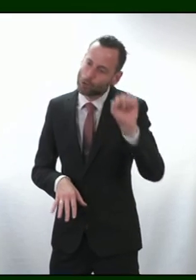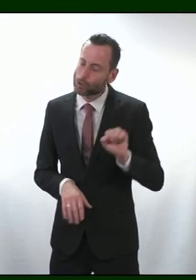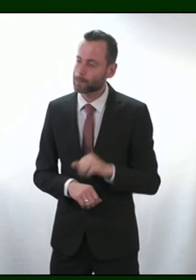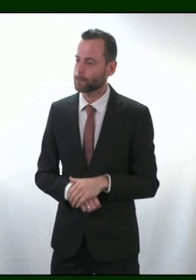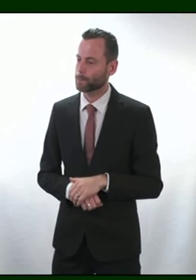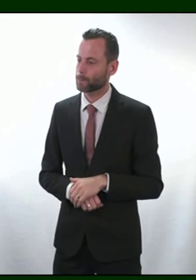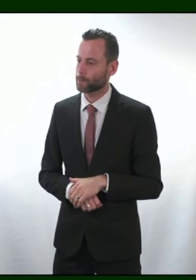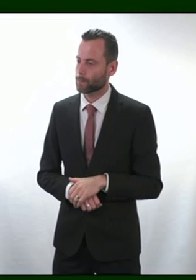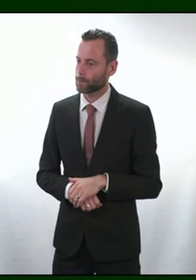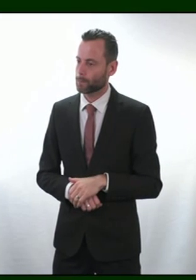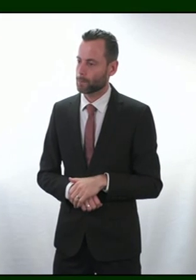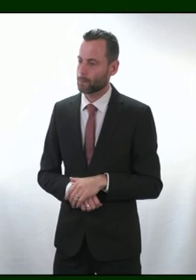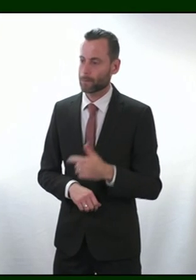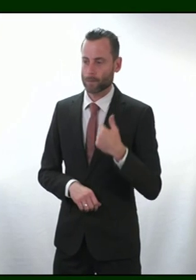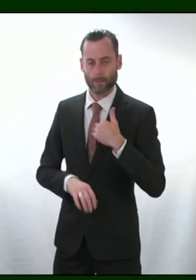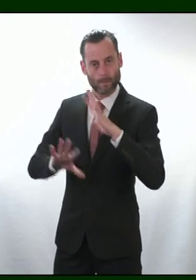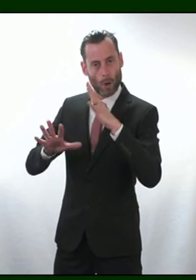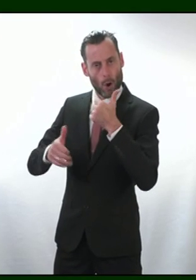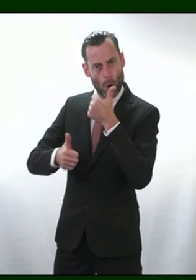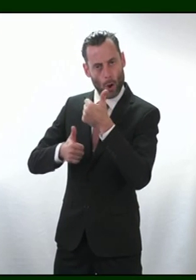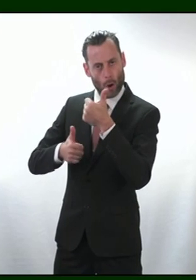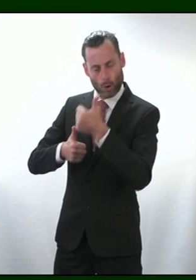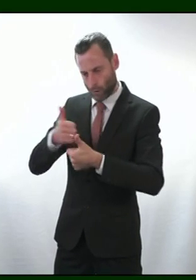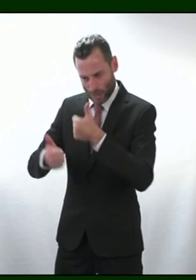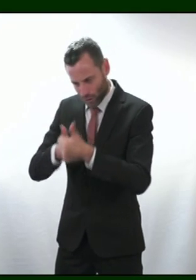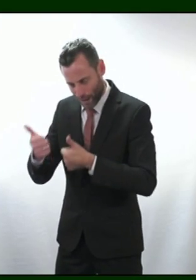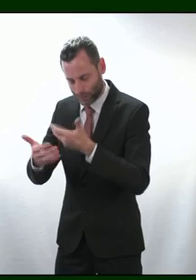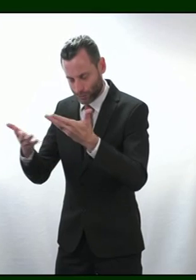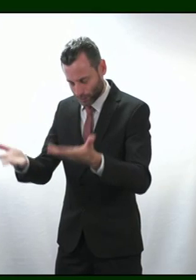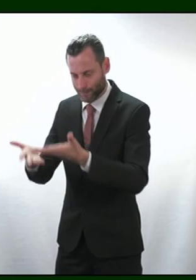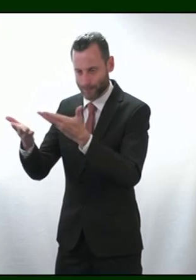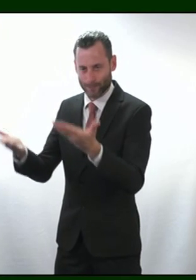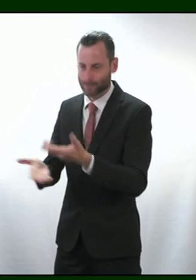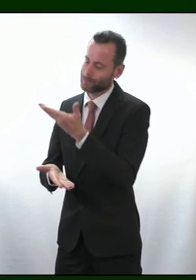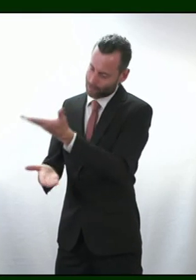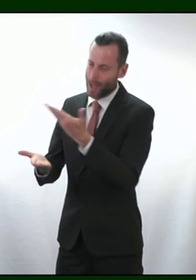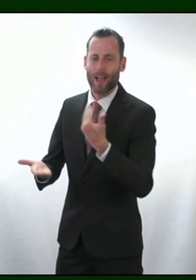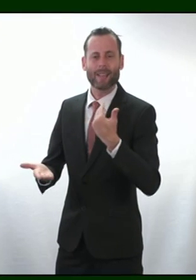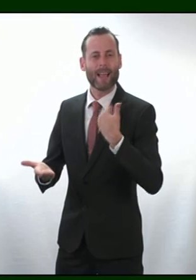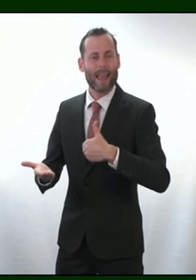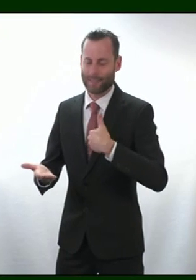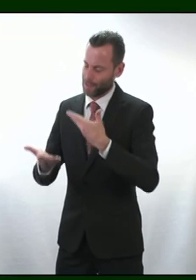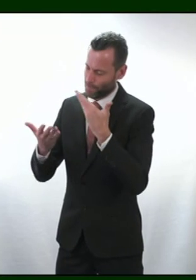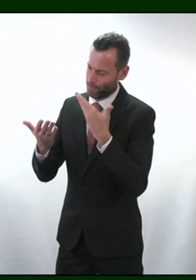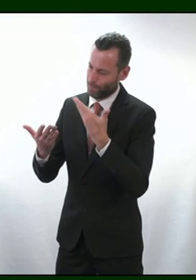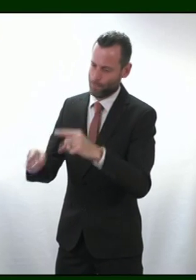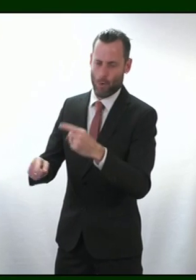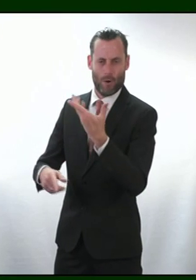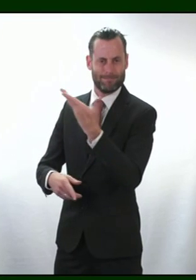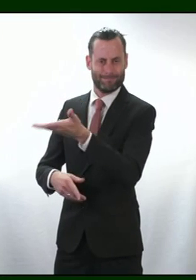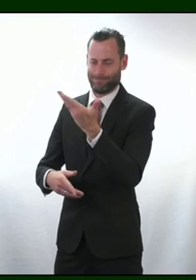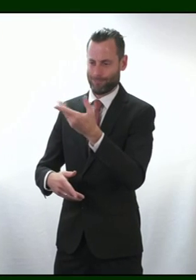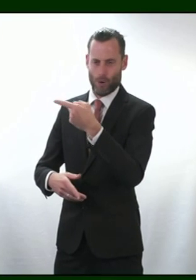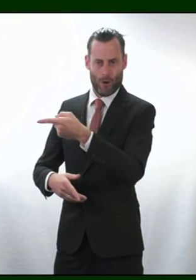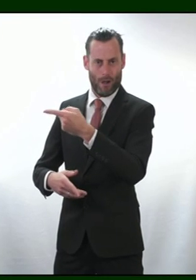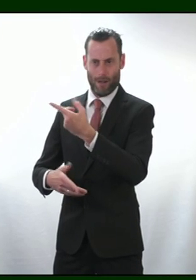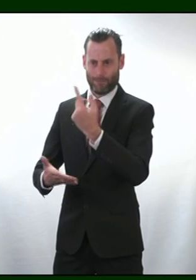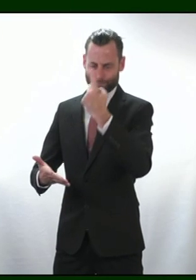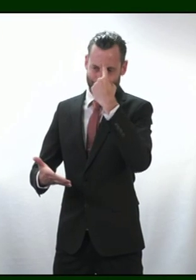I congratulate the honourable Lady on her elevation.